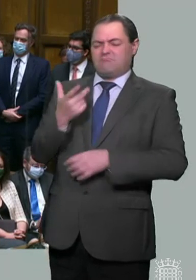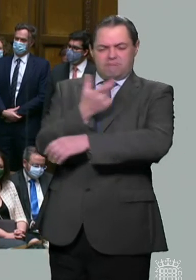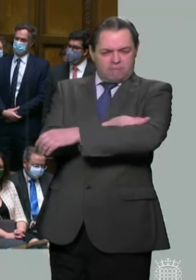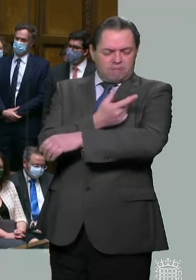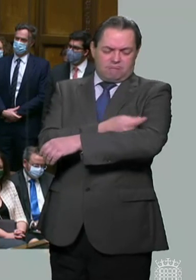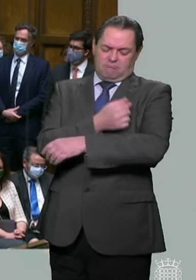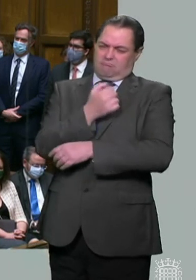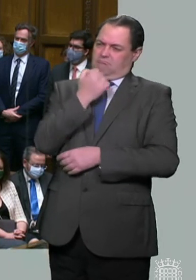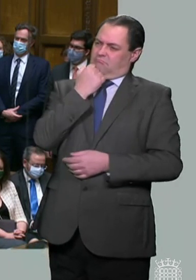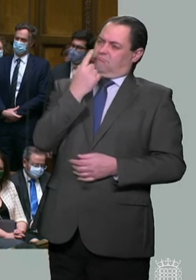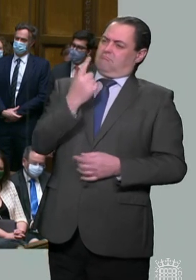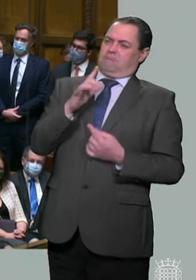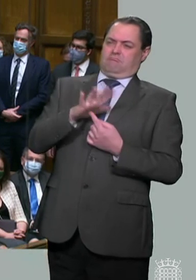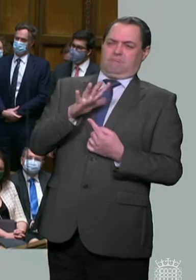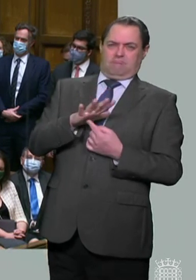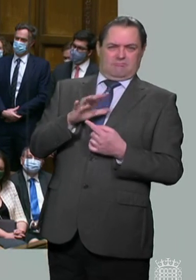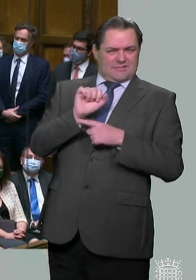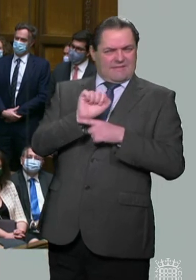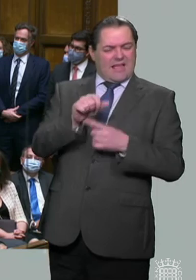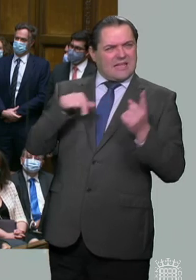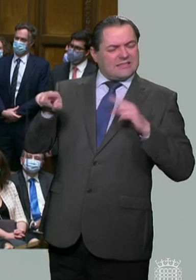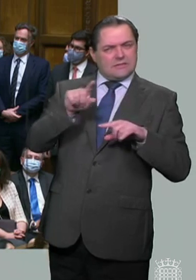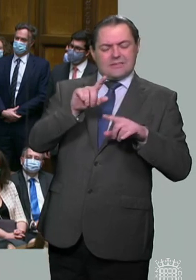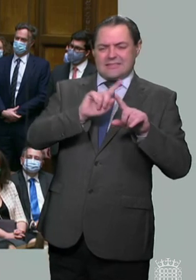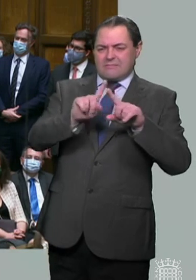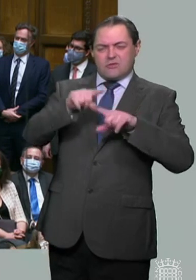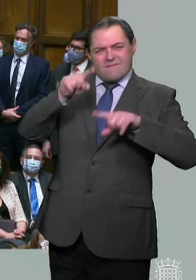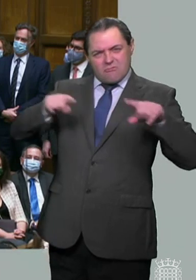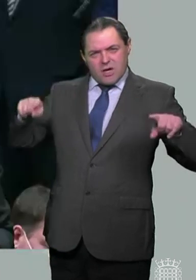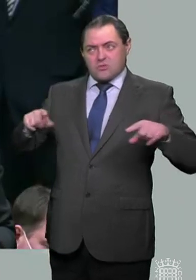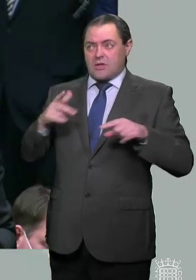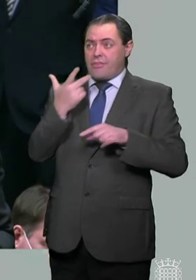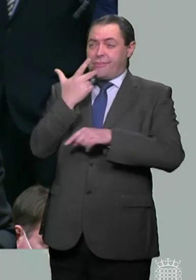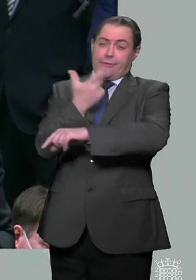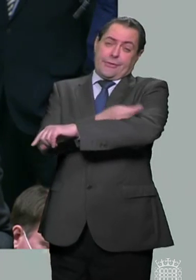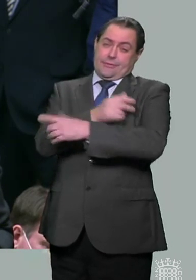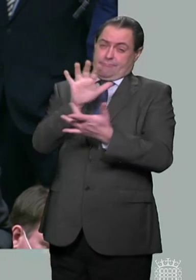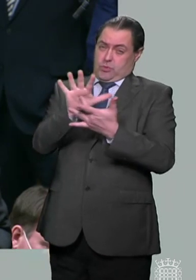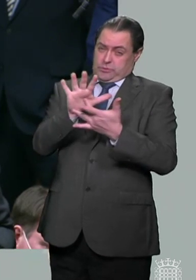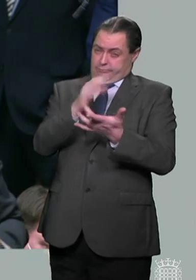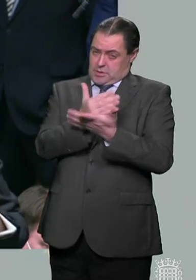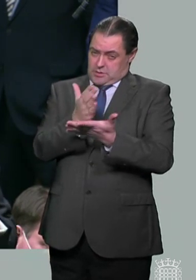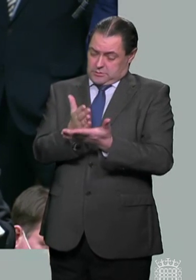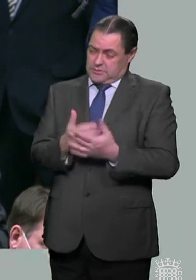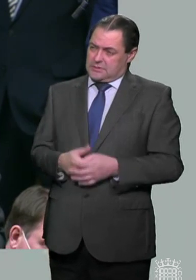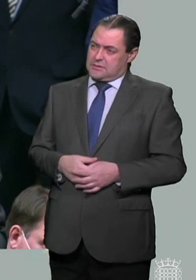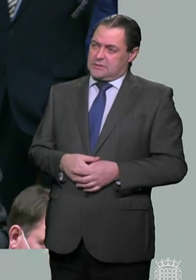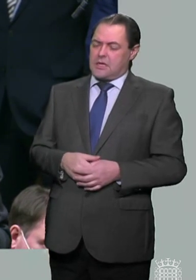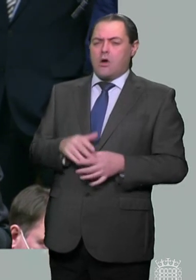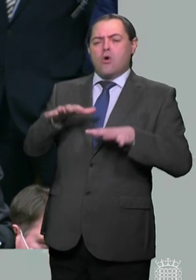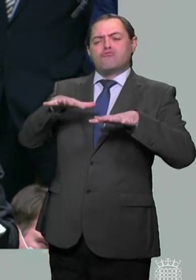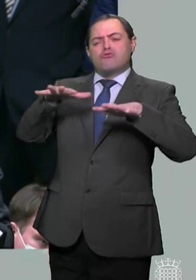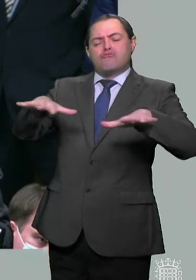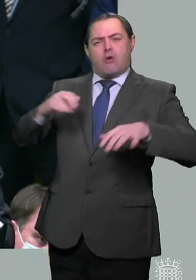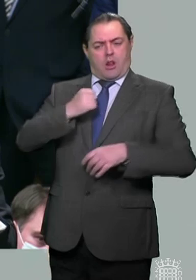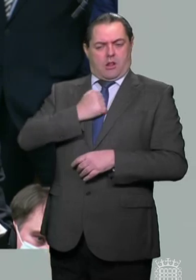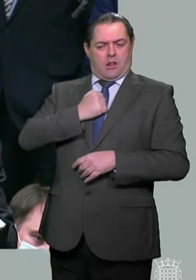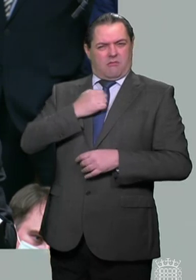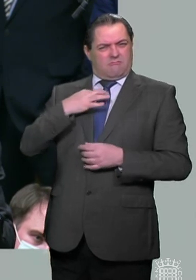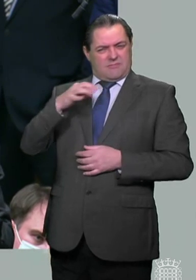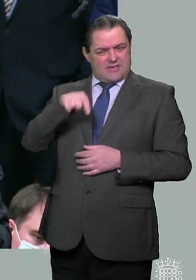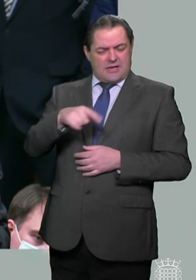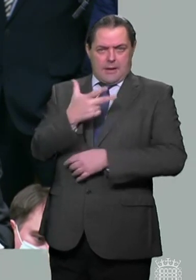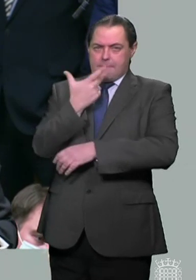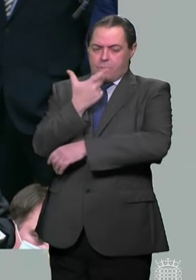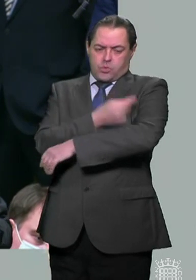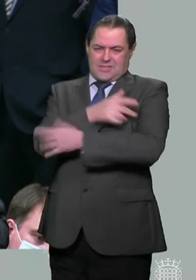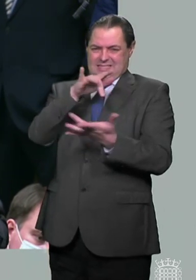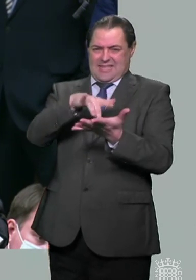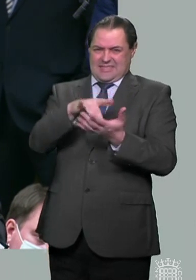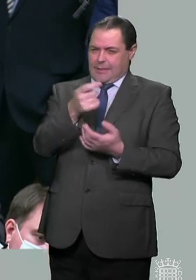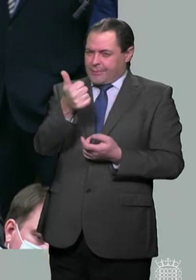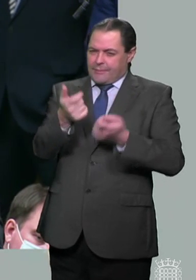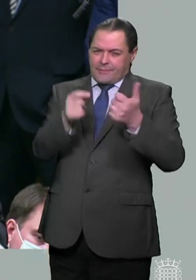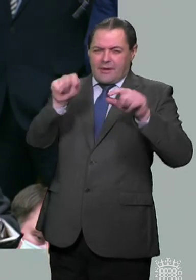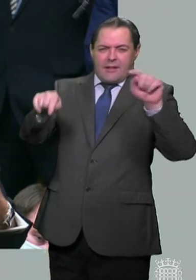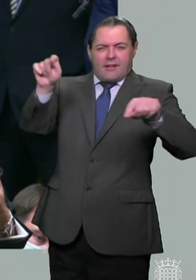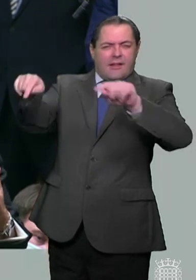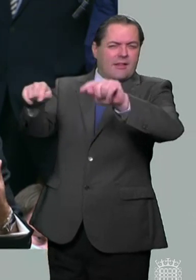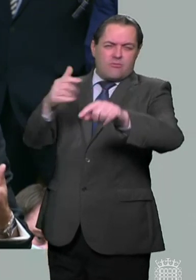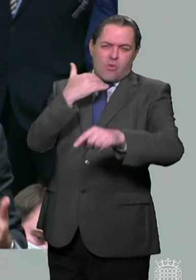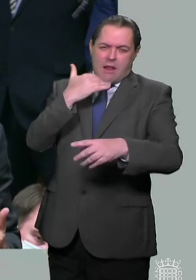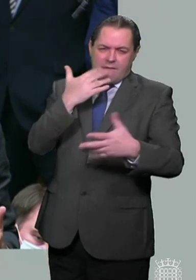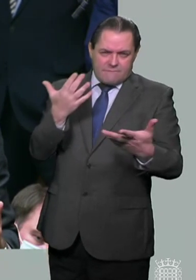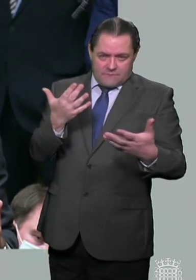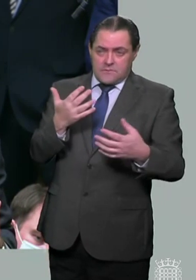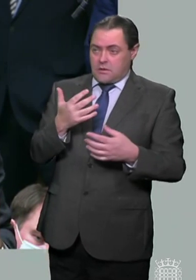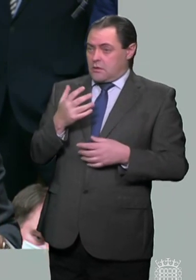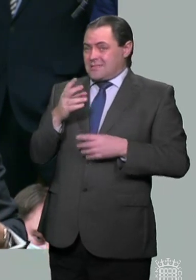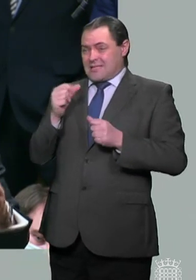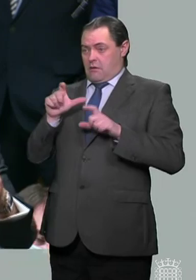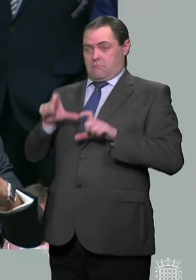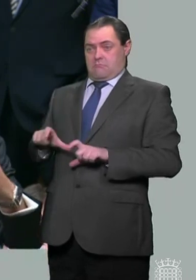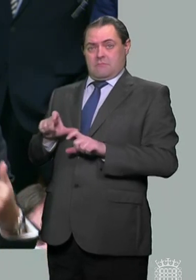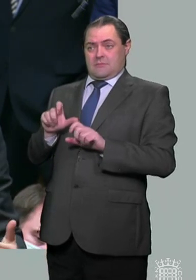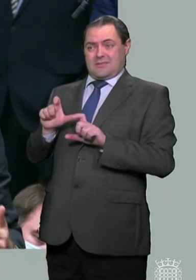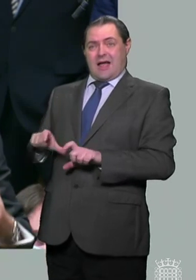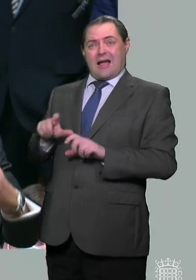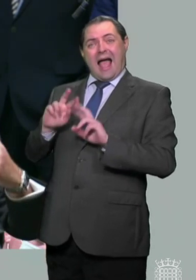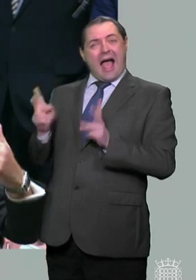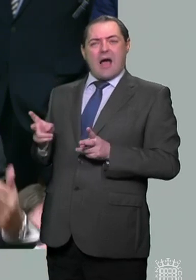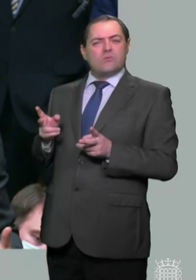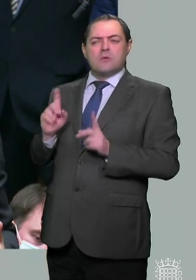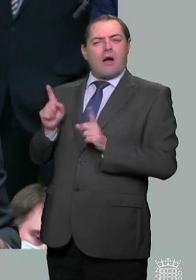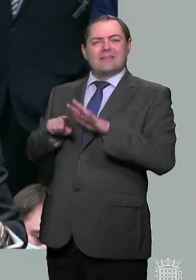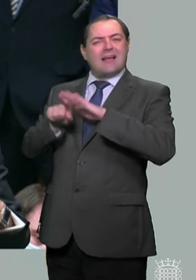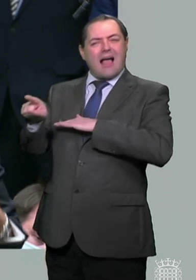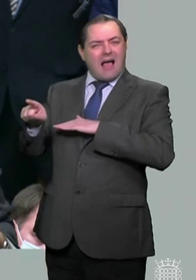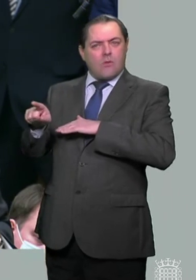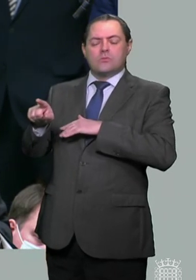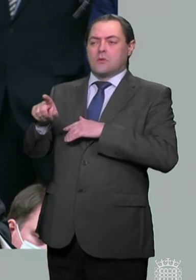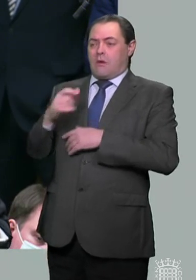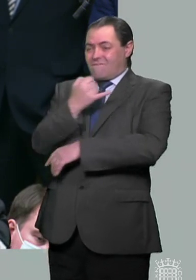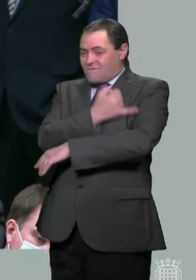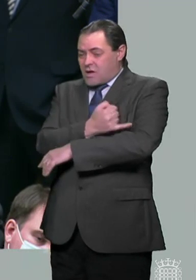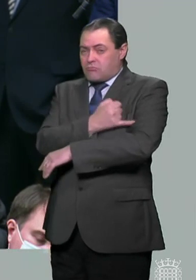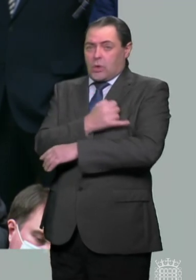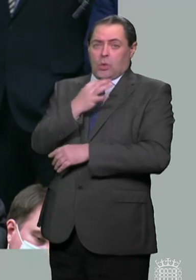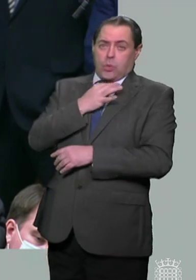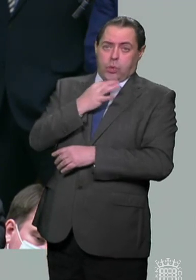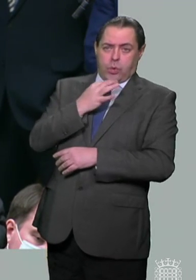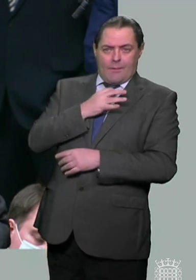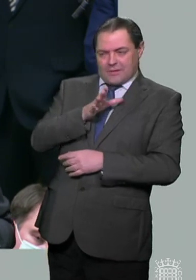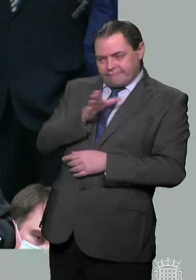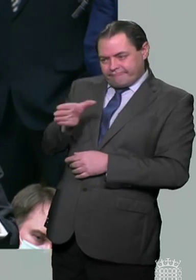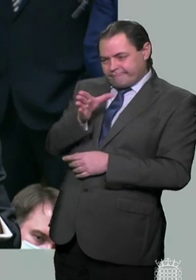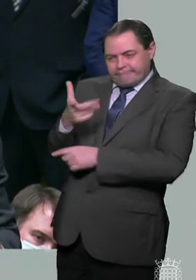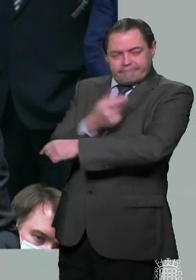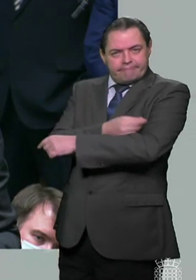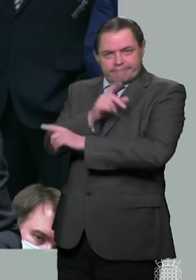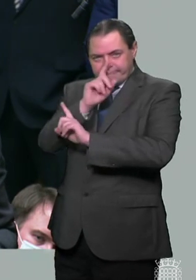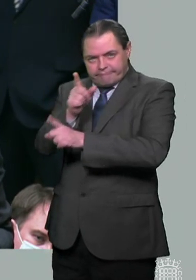Vaccinations are the frontline of defence against all variants of covid, and the booster jab is a vital component of that, but in rural areas like mine, our booster centres are often few and very far between, and two thirds of housebound people—those perhaps most vulnerable, most susceptible and most in need—have not yet received their booster.